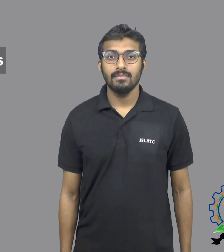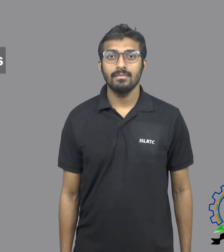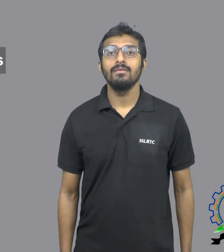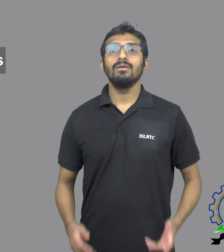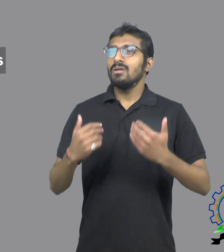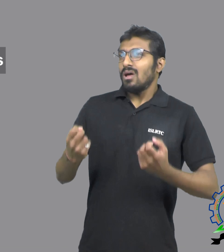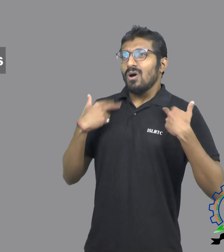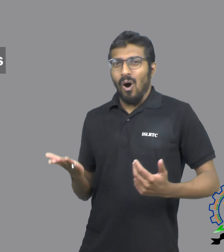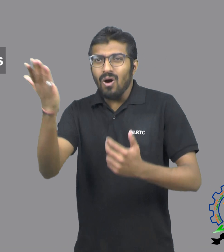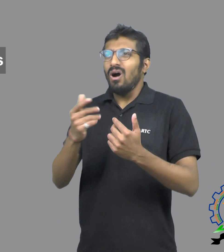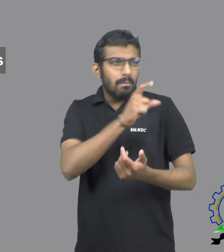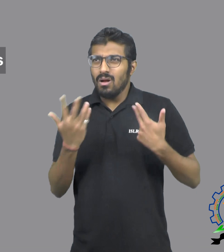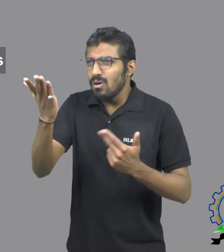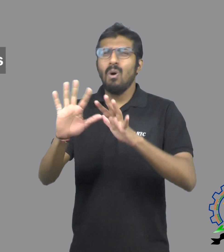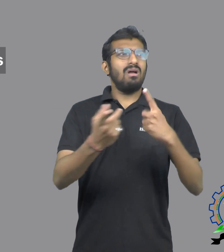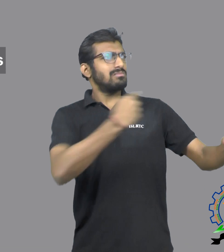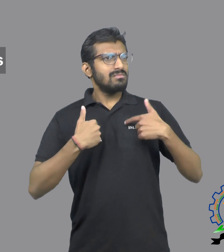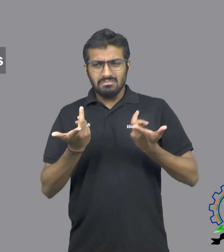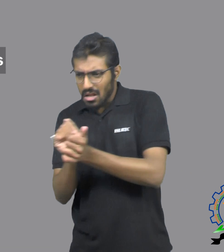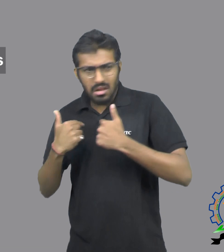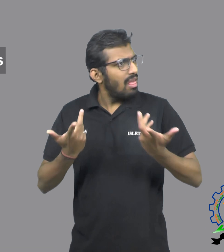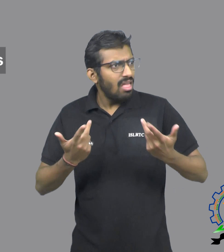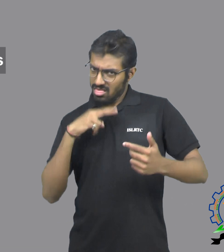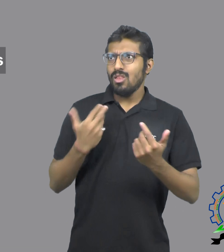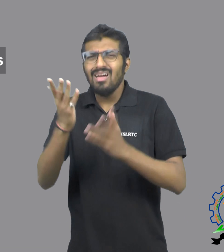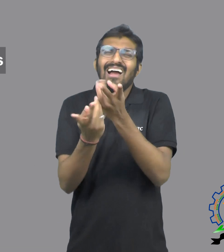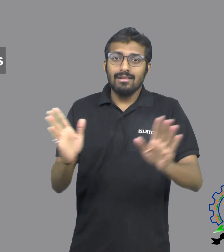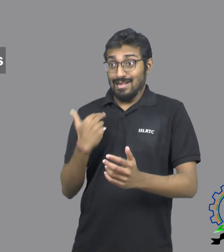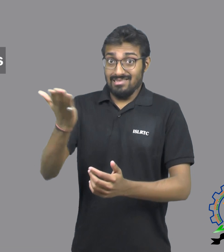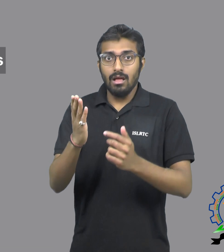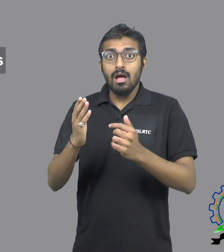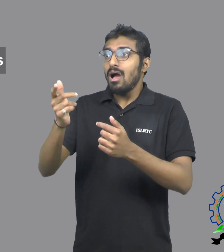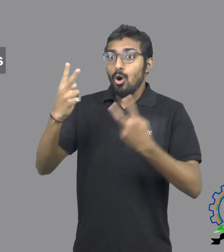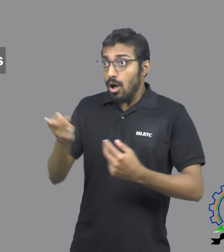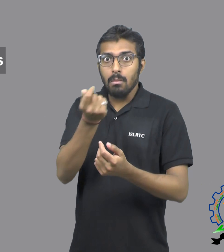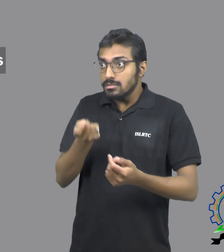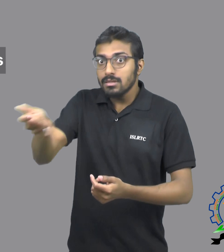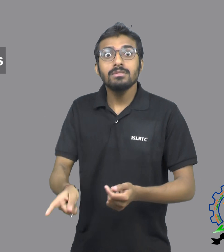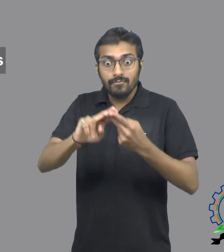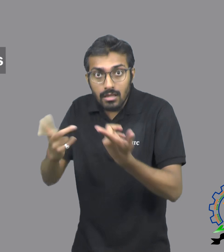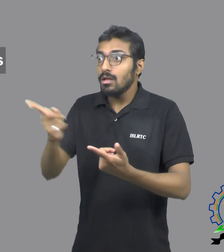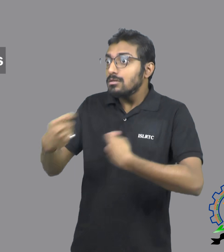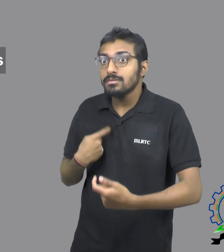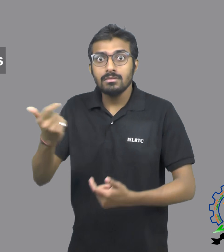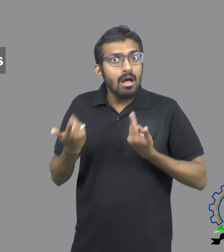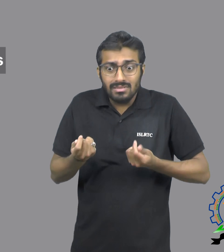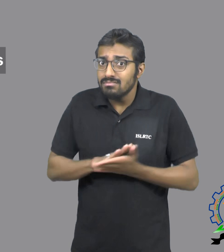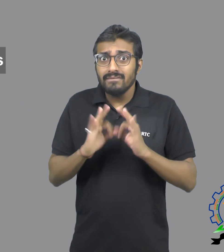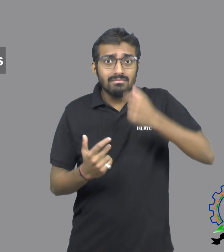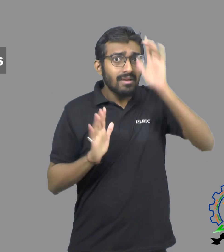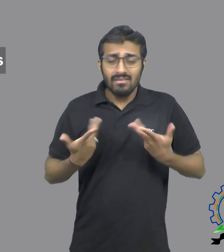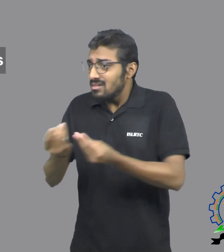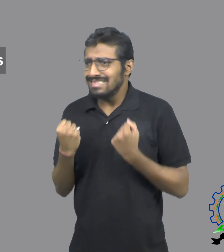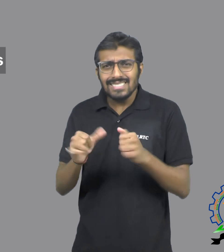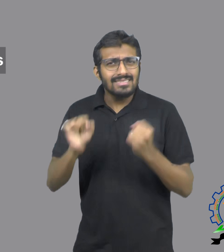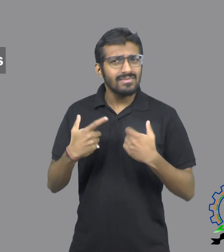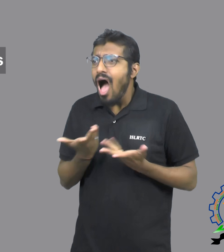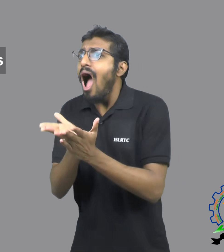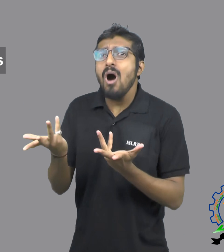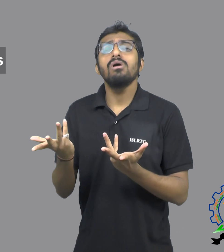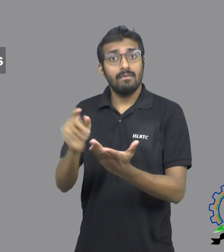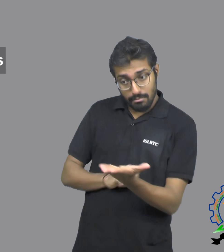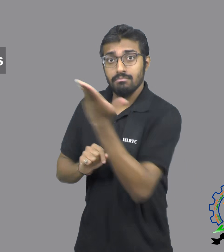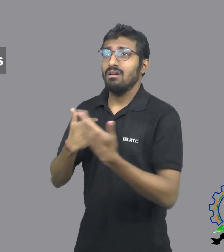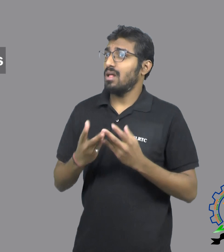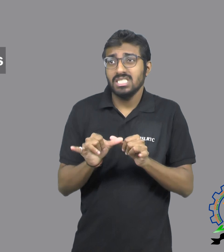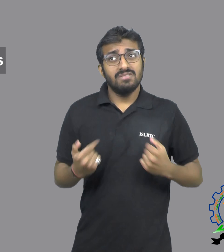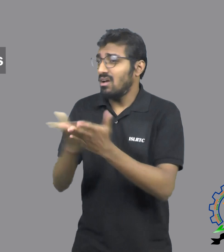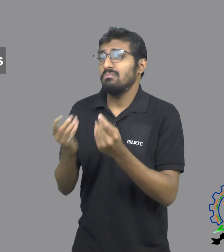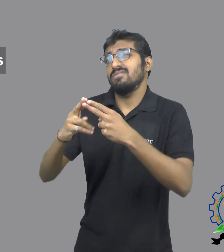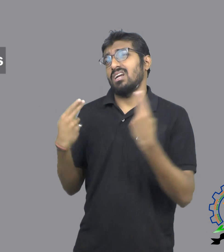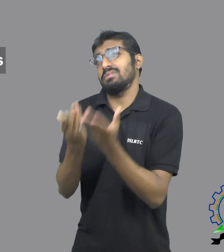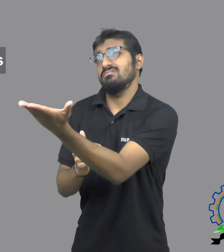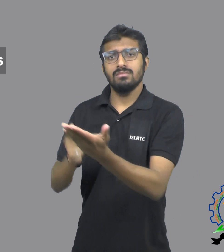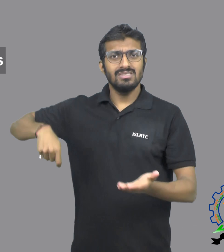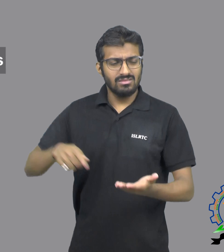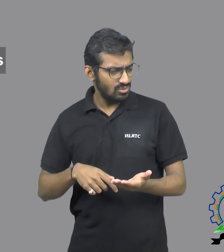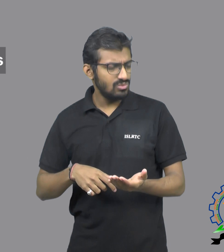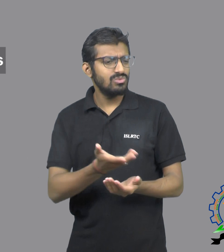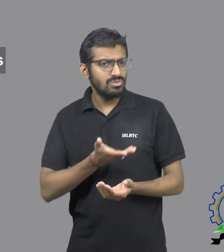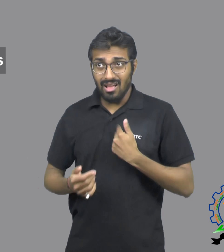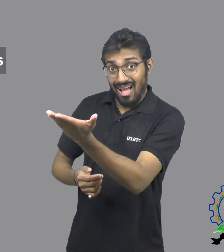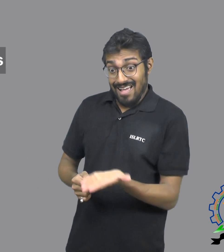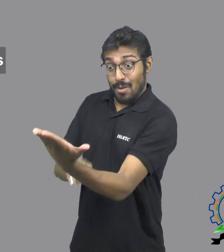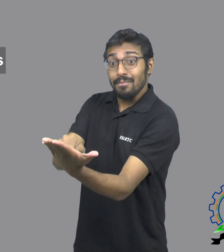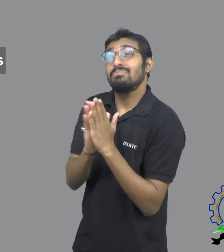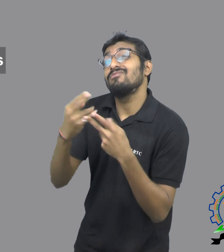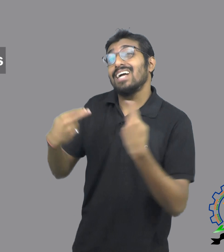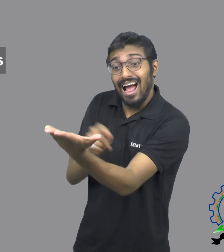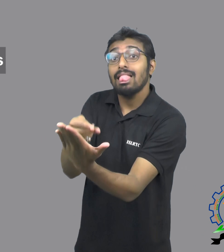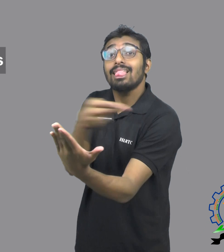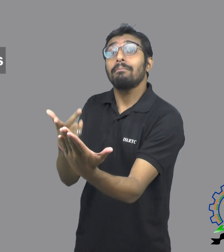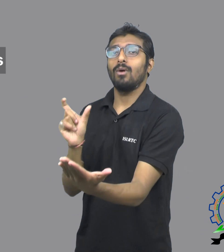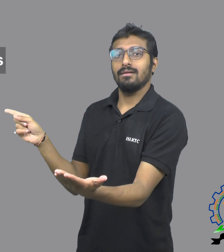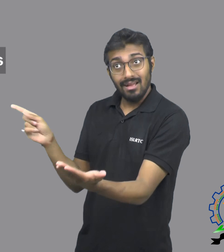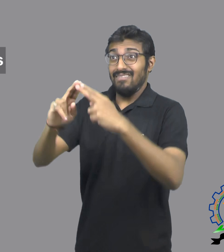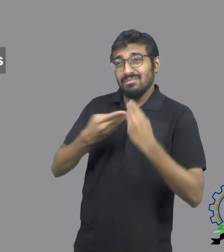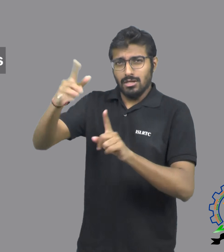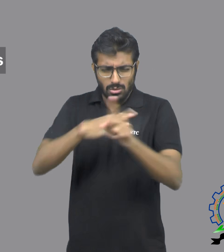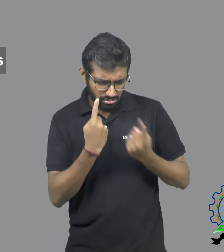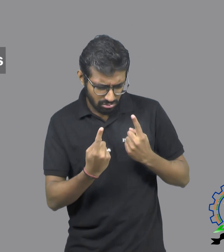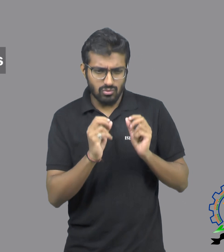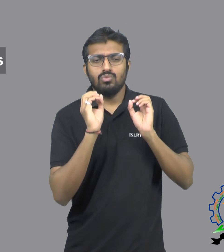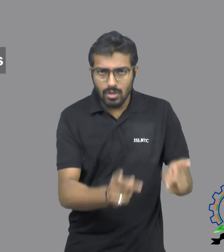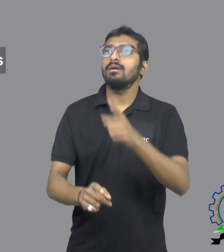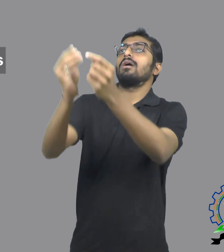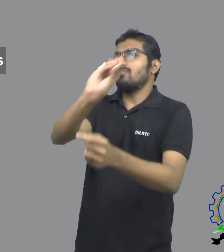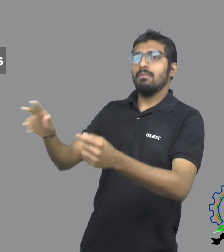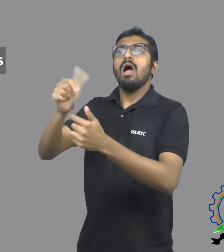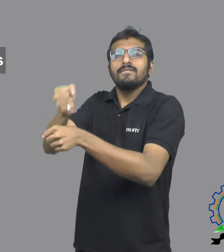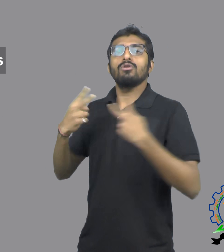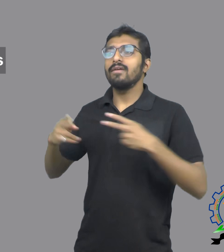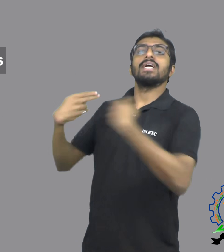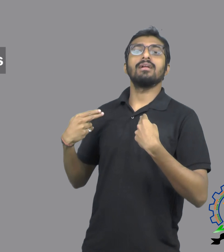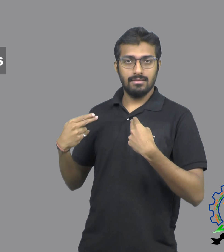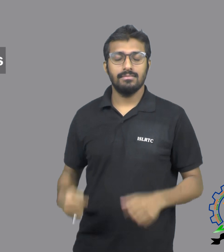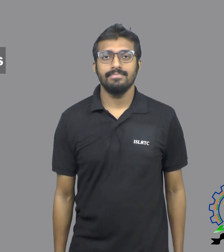In Forma Pauperis